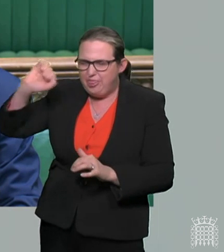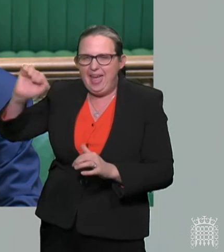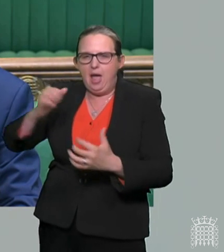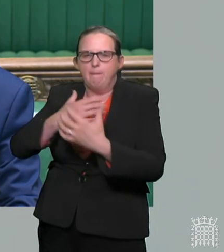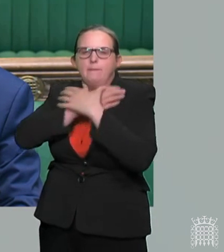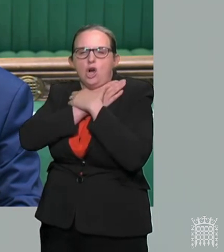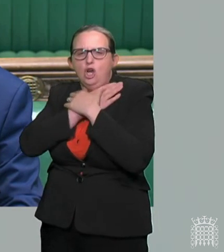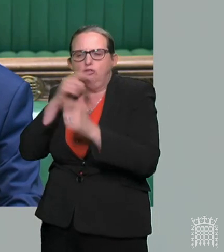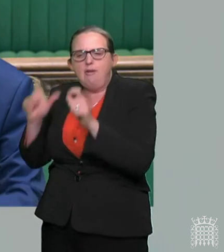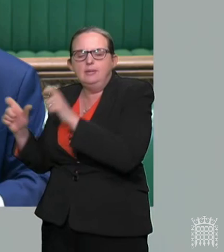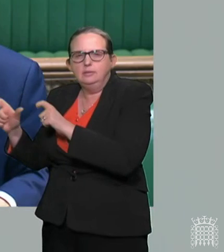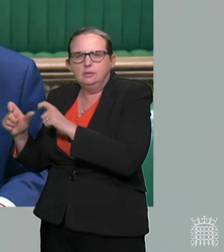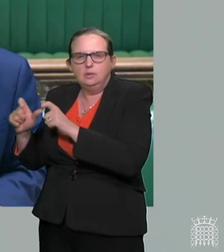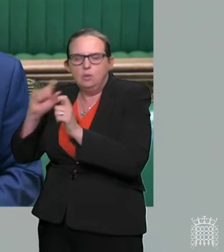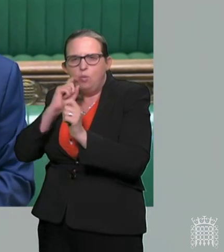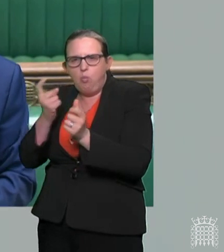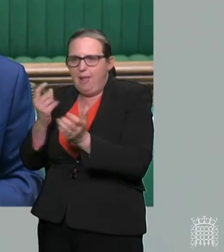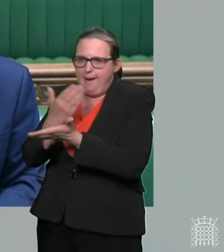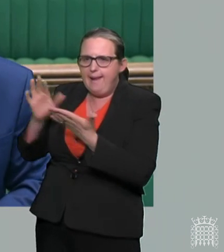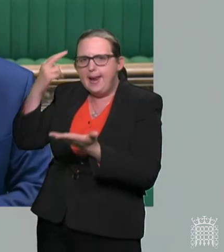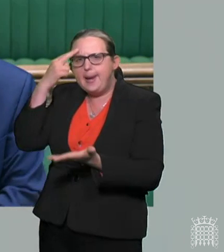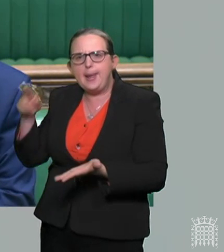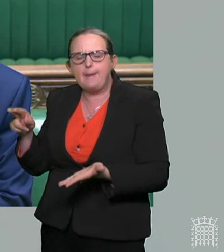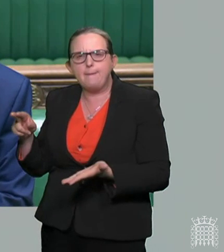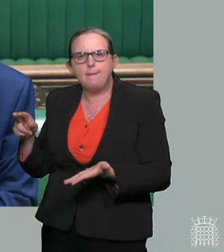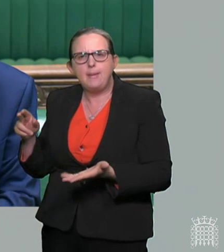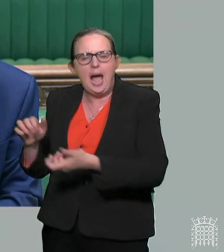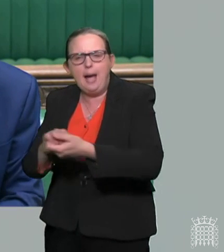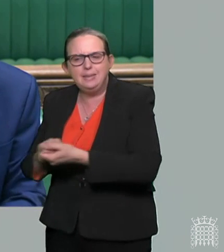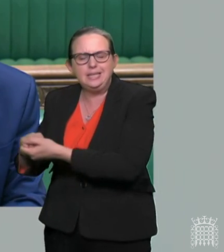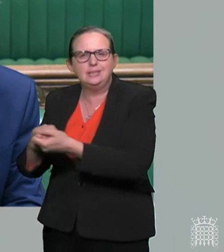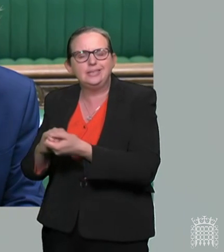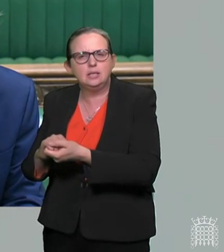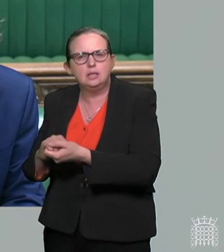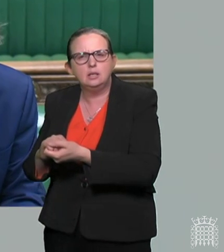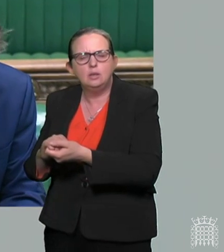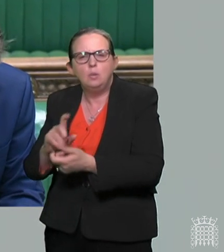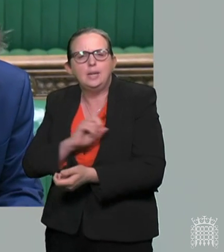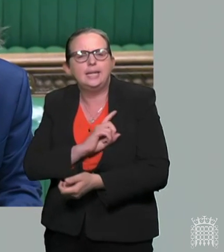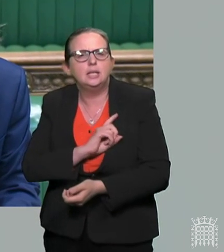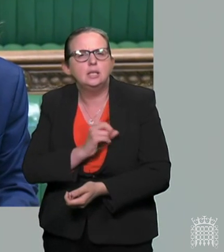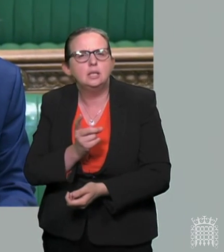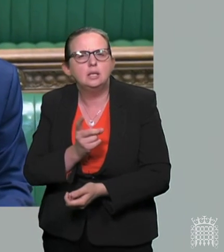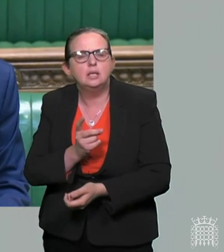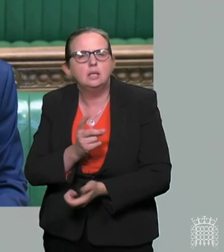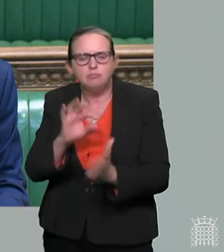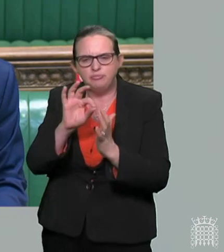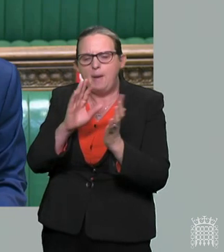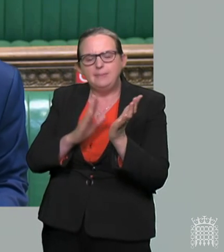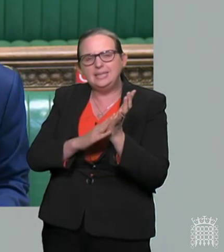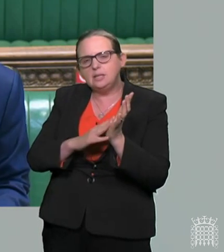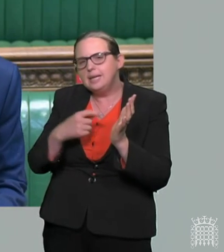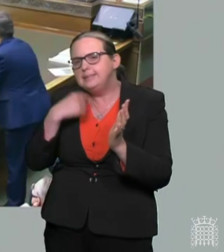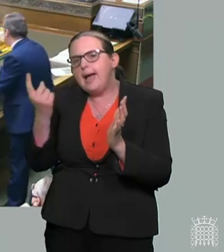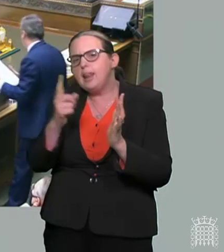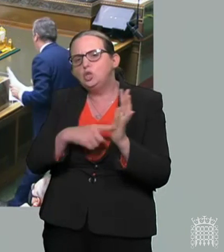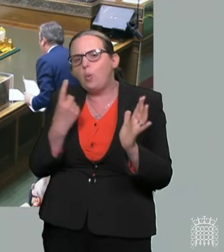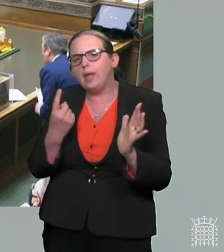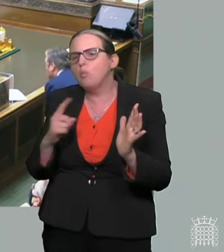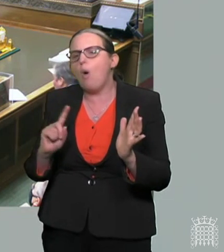“such obscene legislation”? What does the Prime Minister have to say to Julie—she is listening—and other victims like her?